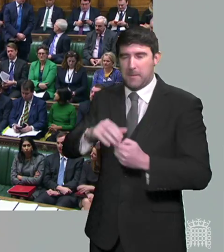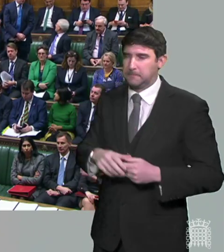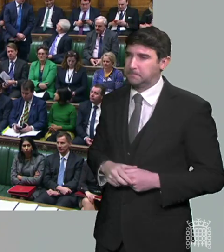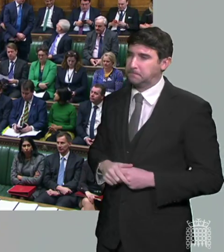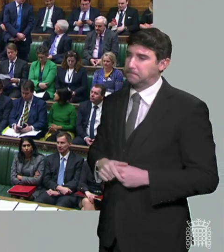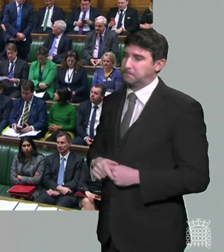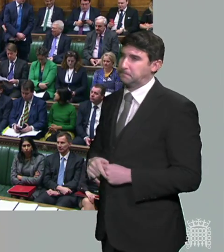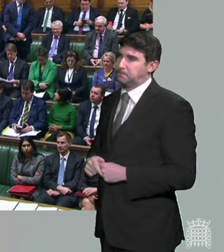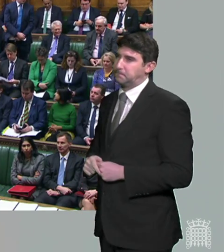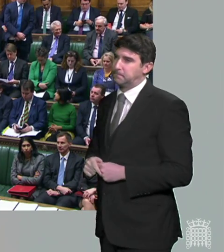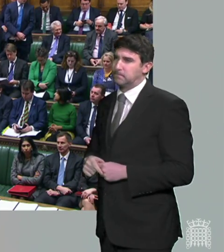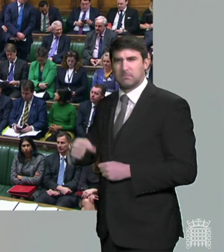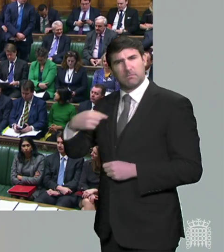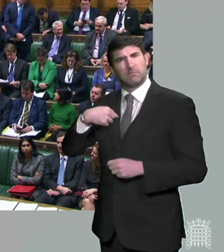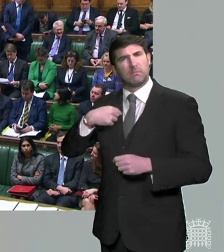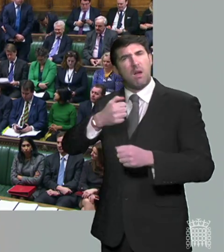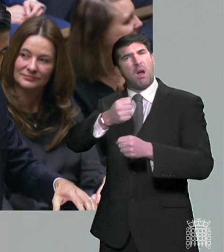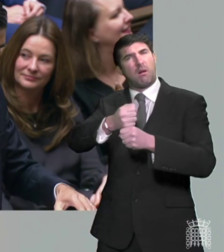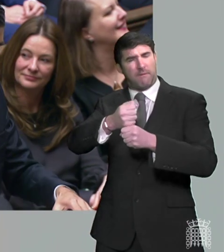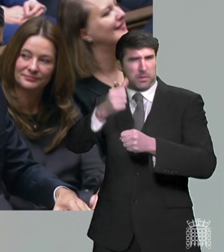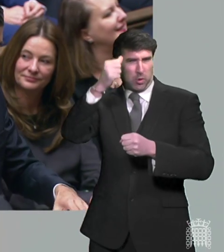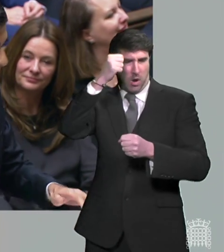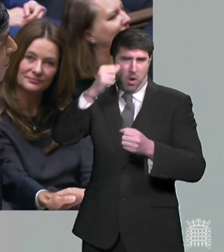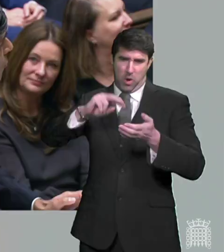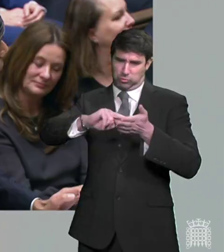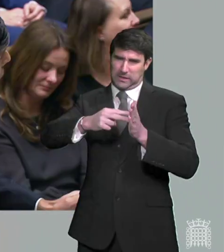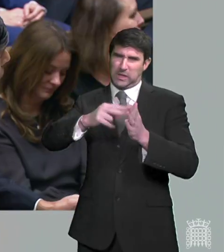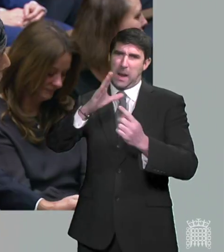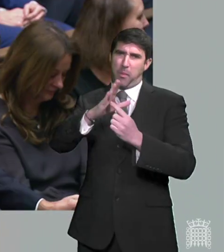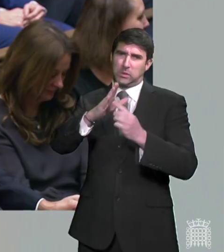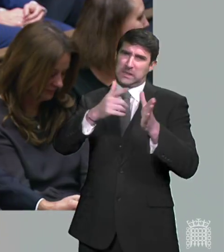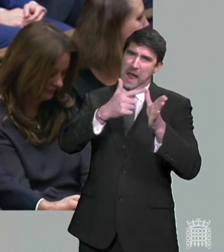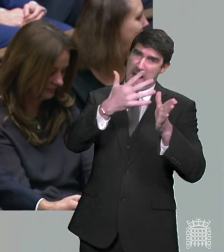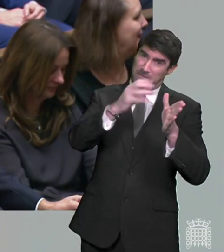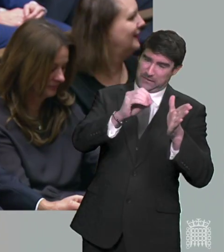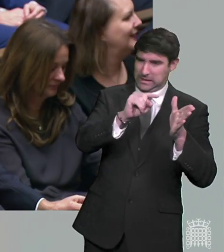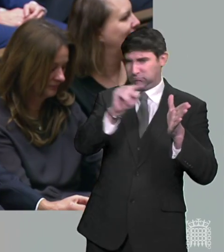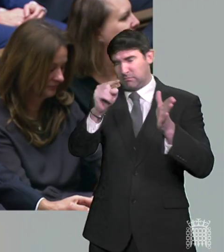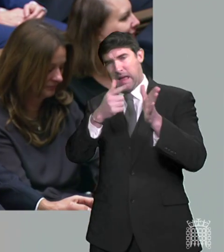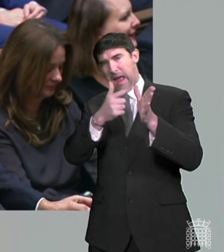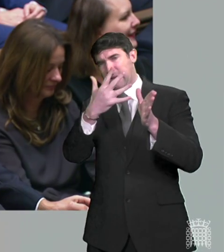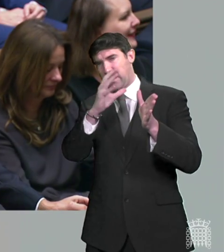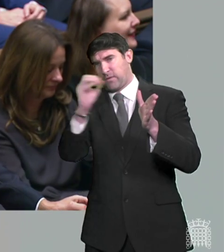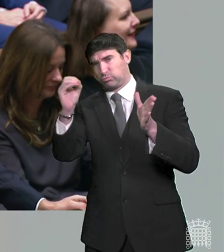The Government recognise the strategic importance to the midlands of the A50/A500 corridor.